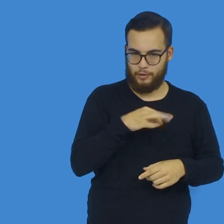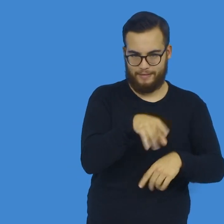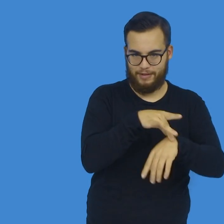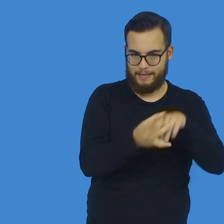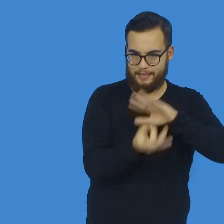enfermo